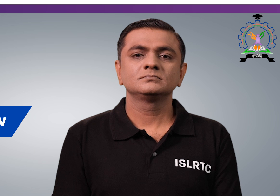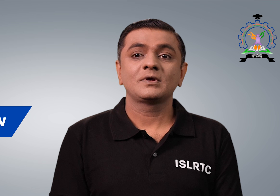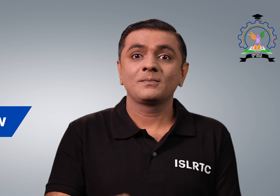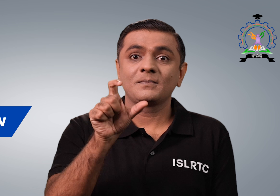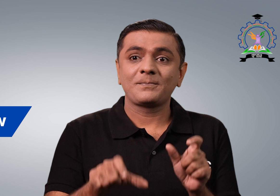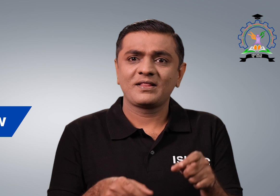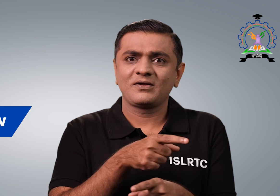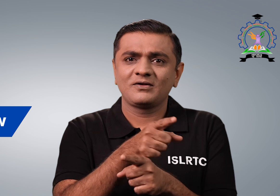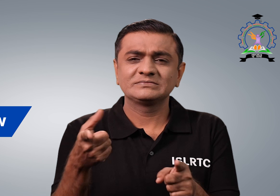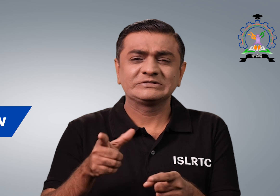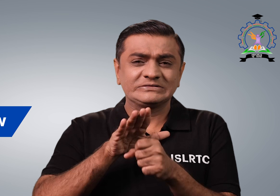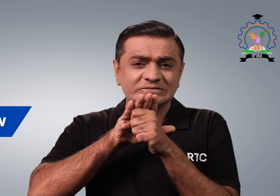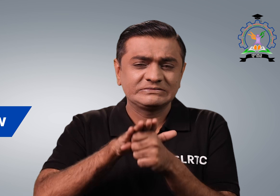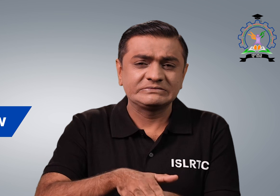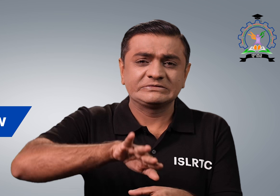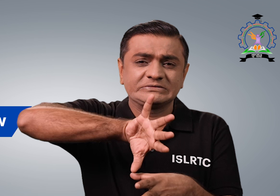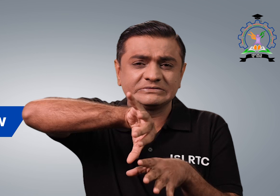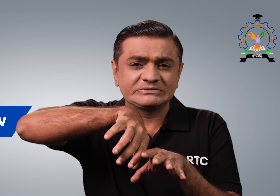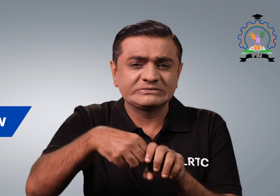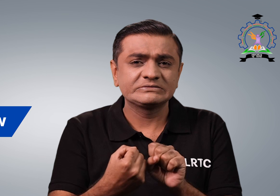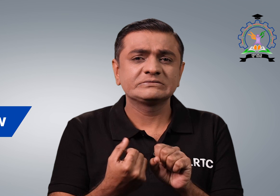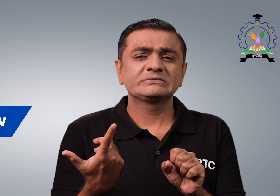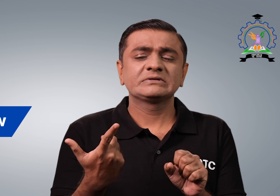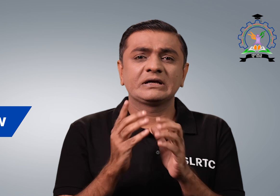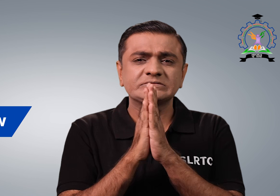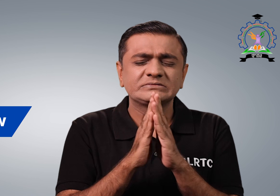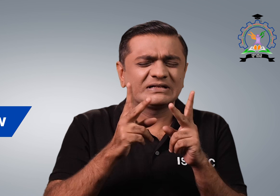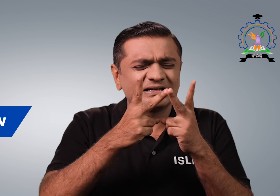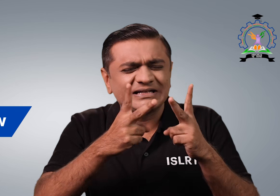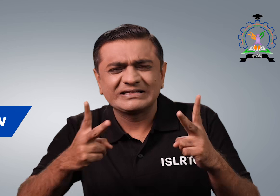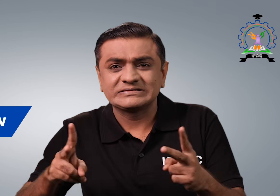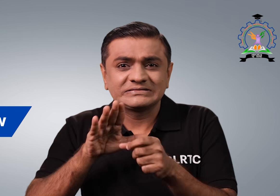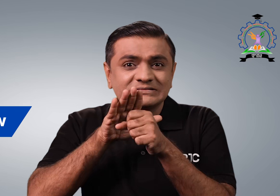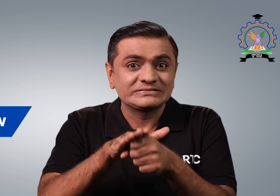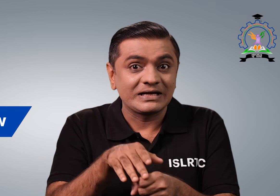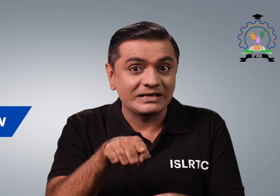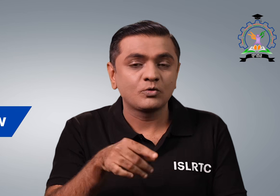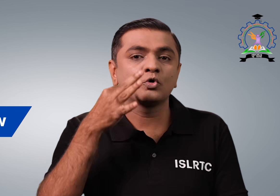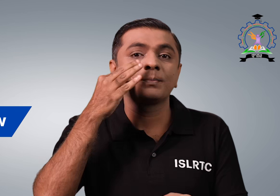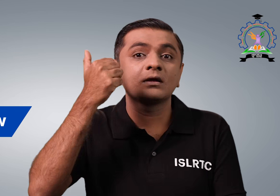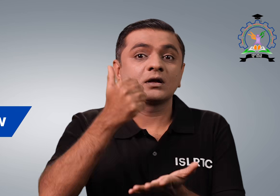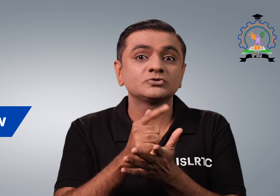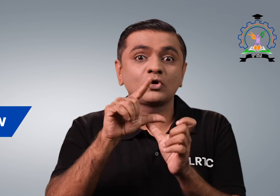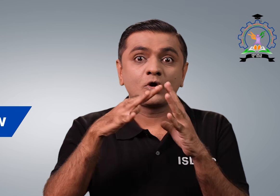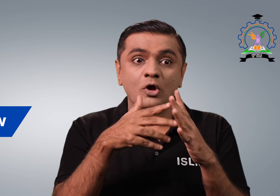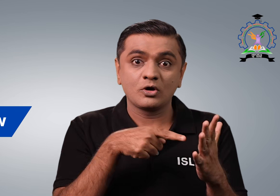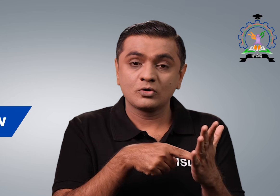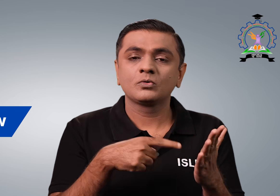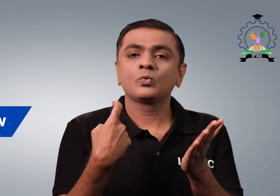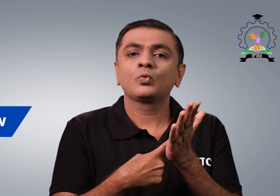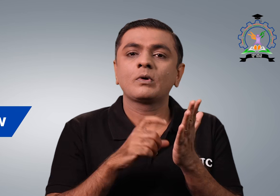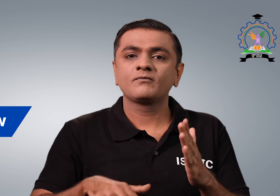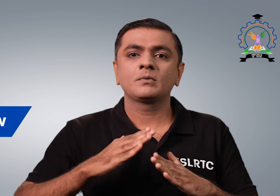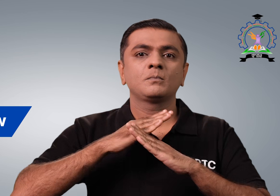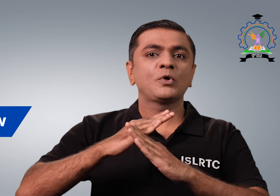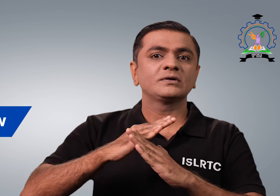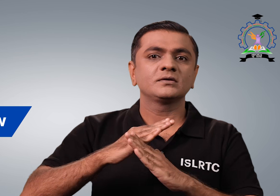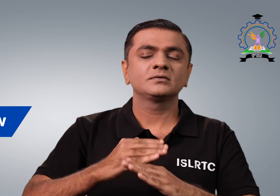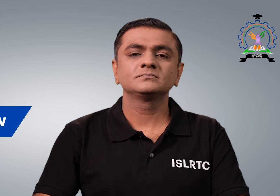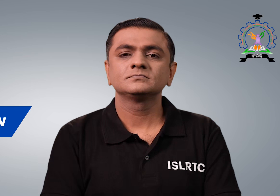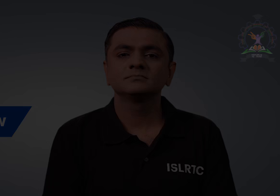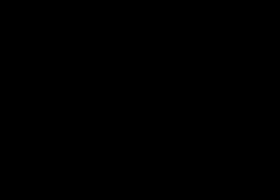A set of rules to protect the fundamental rights of individuals against any kind of oppression or discrimination including religious discrimination.